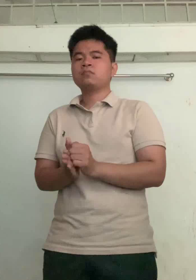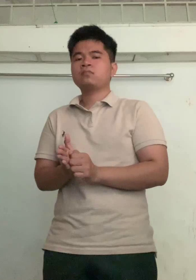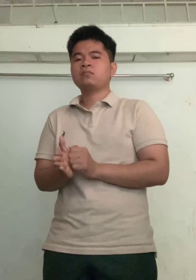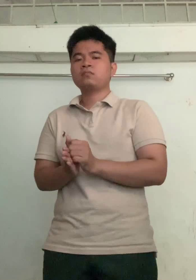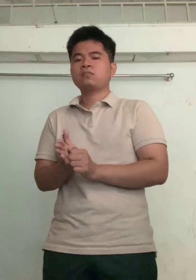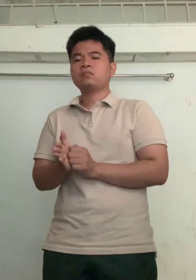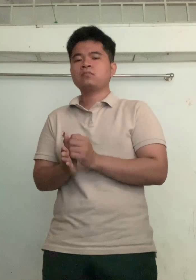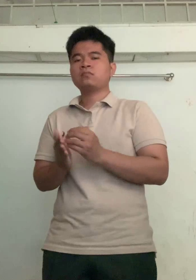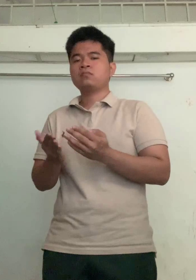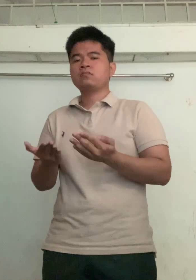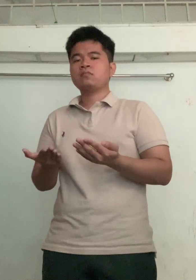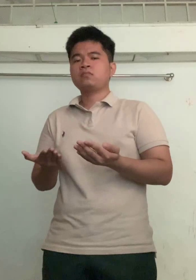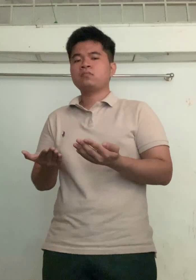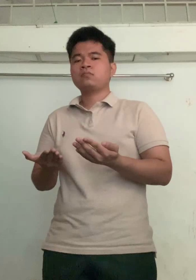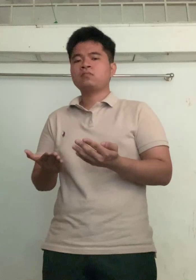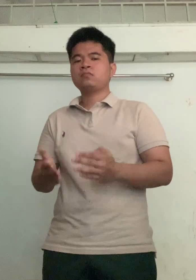thang nay